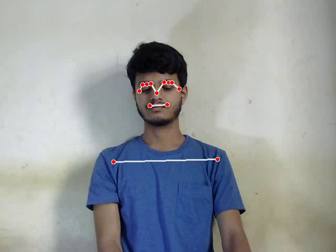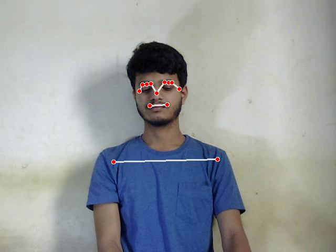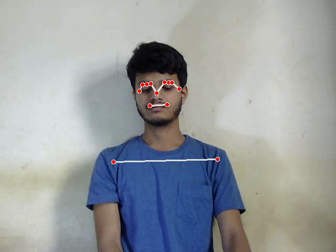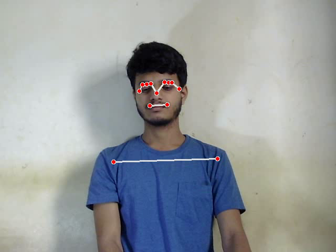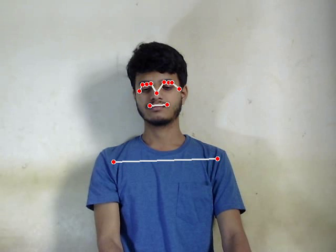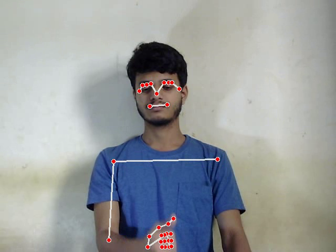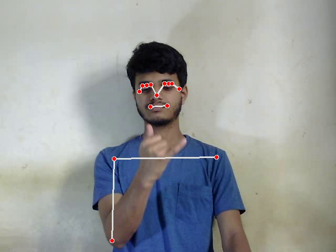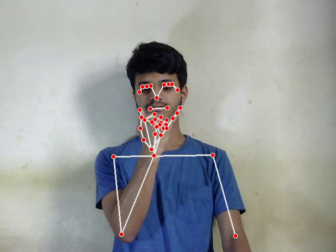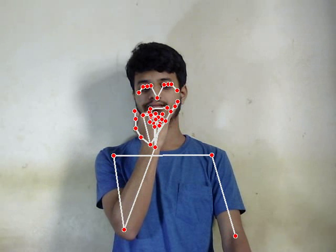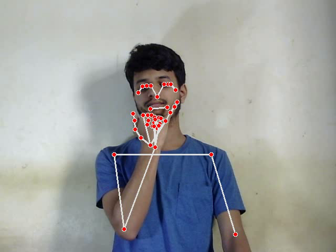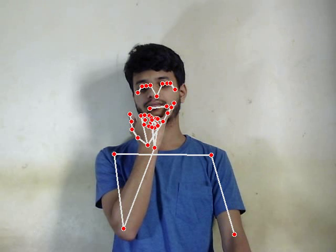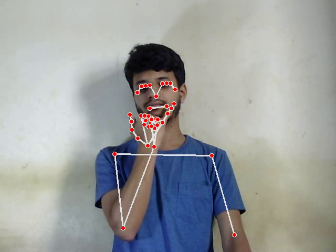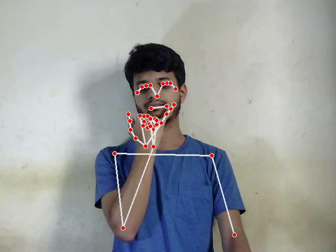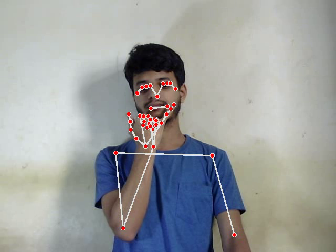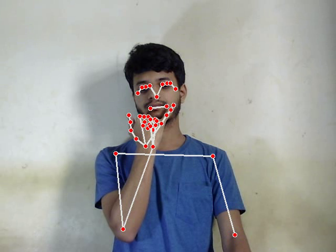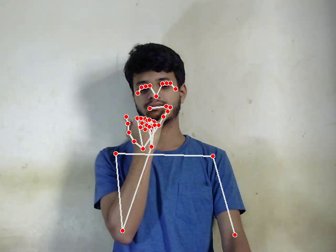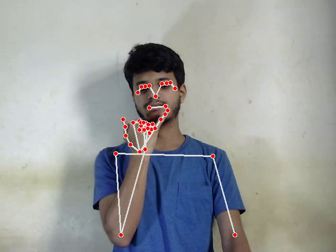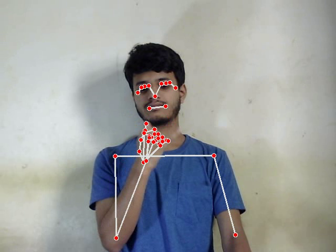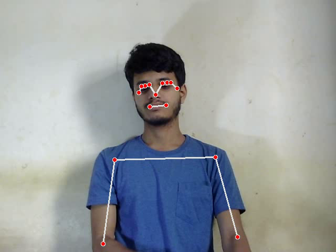wrong